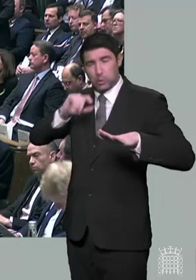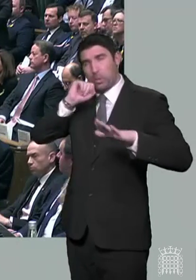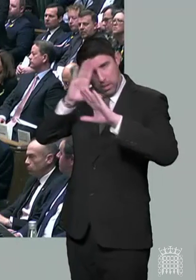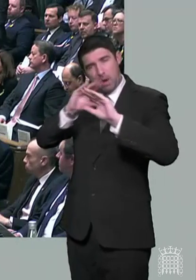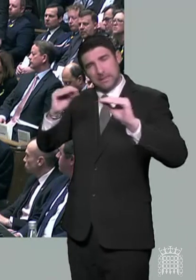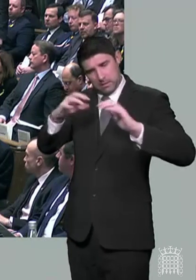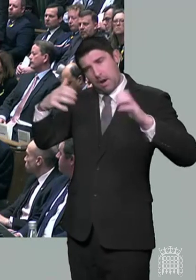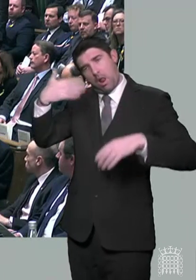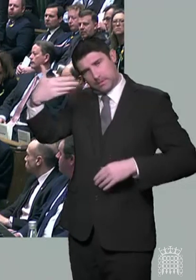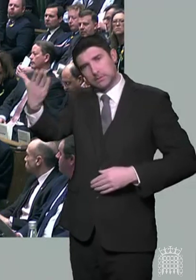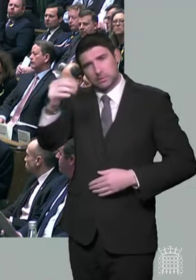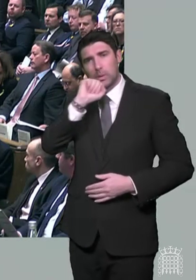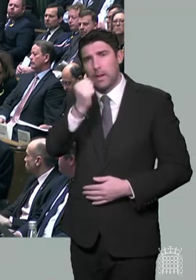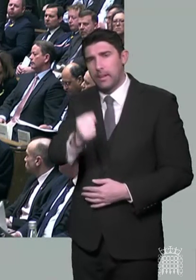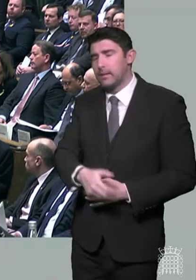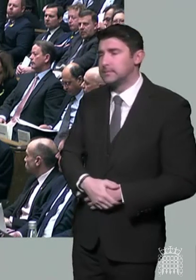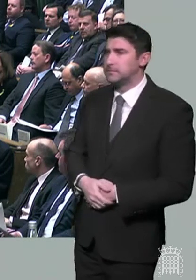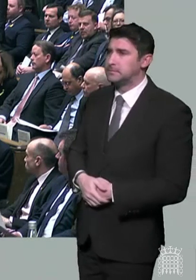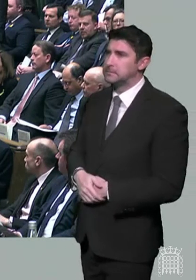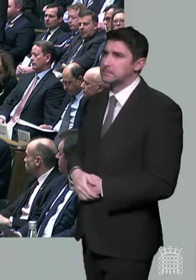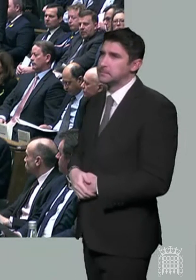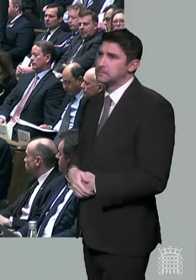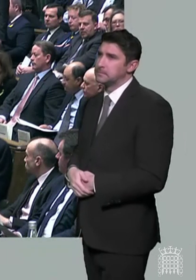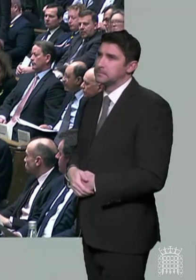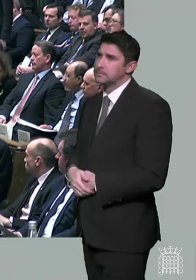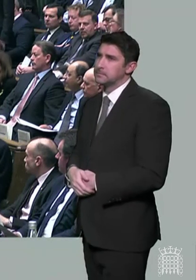I would like to thank the Ukrainian ambassador.